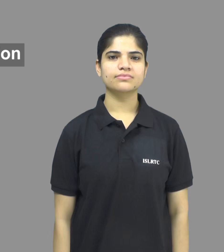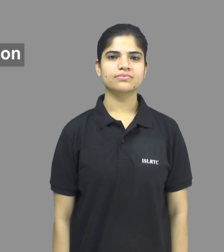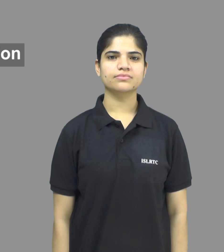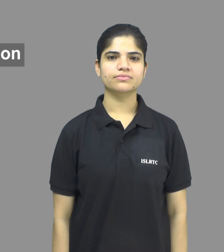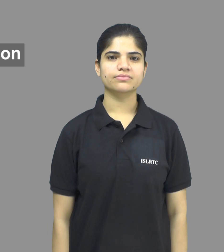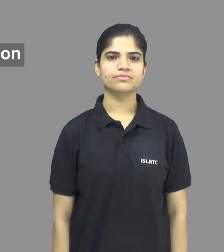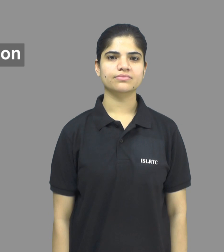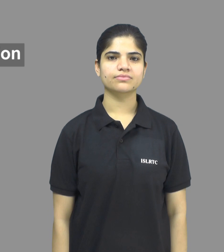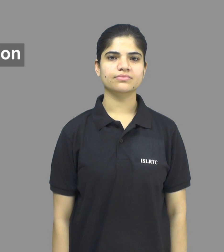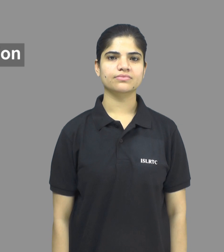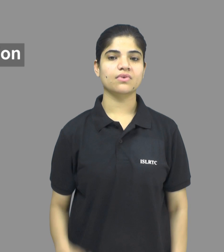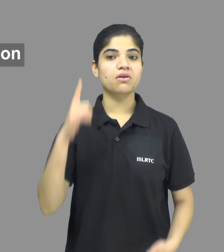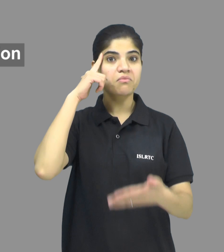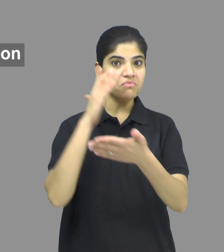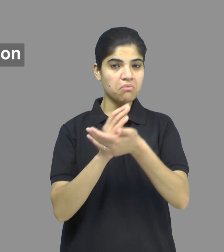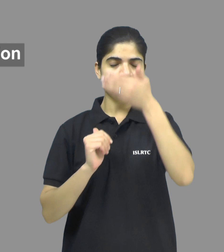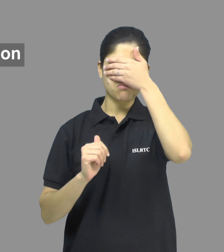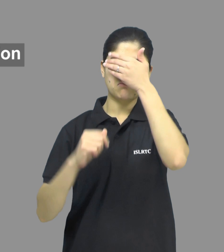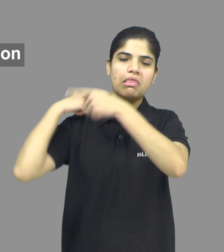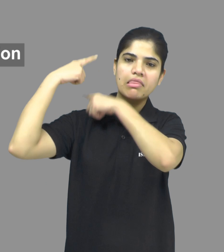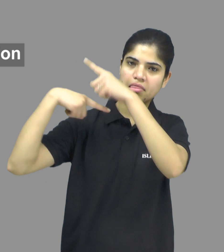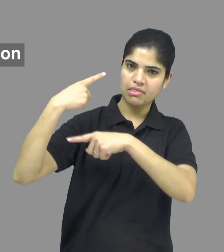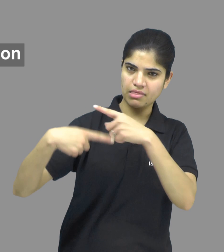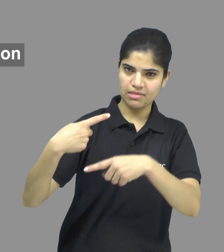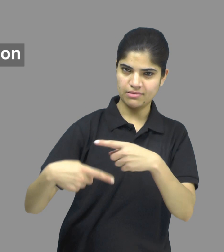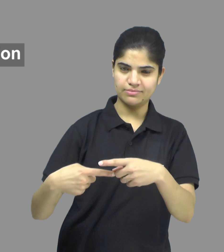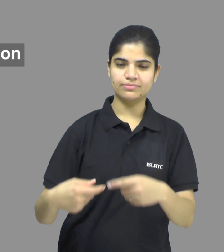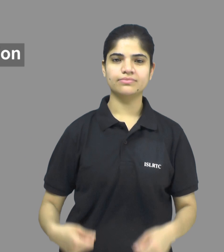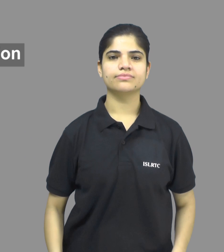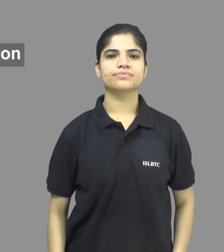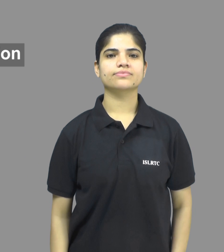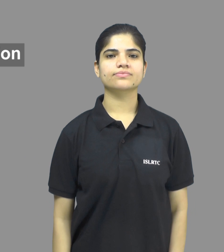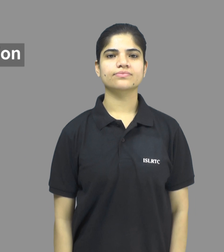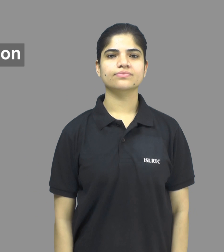Superstition